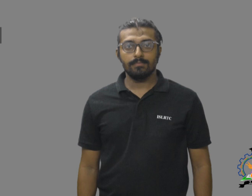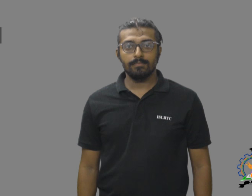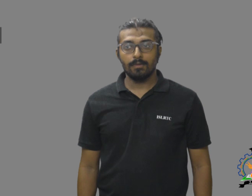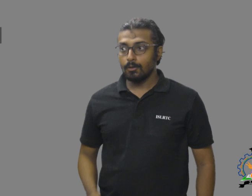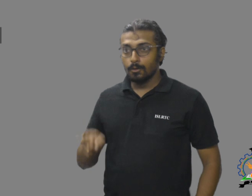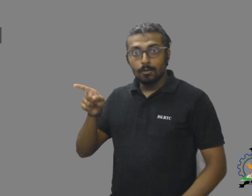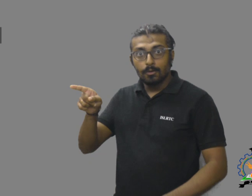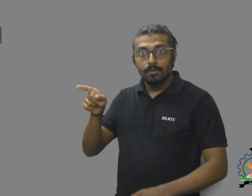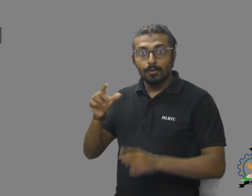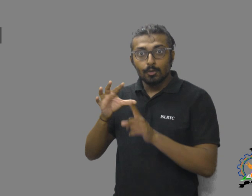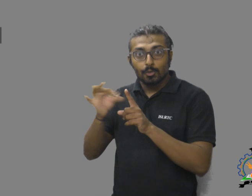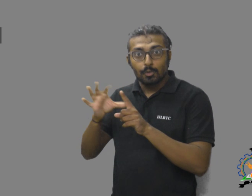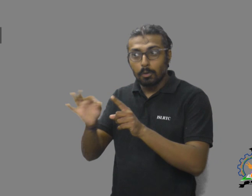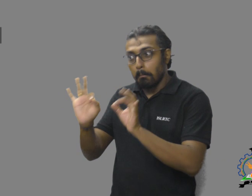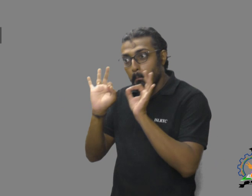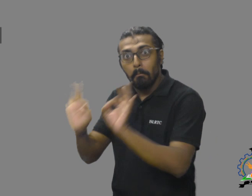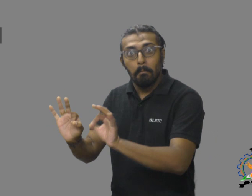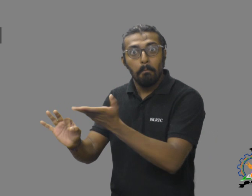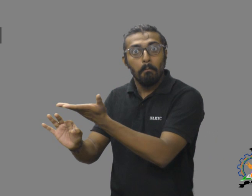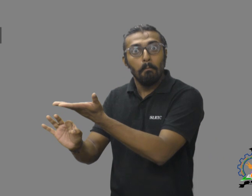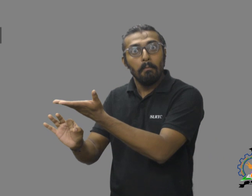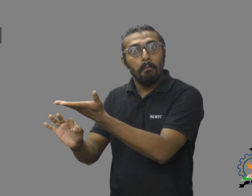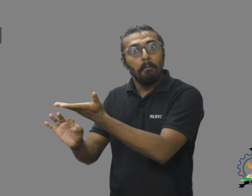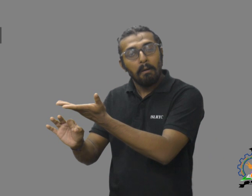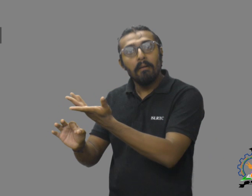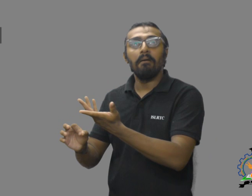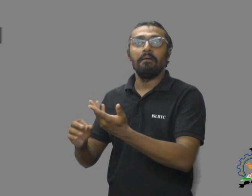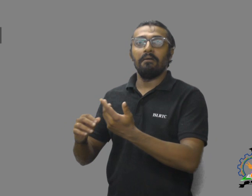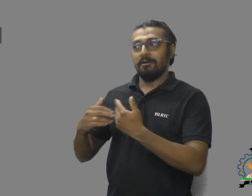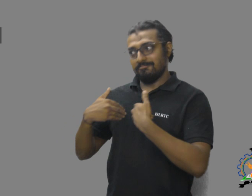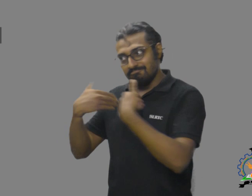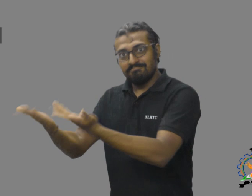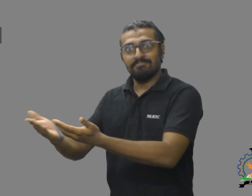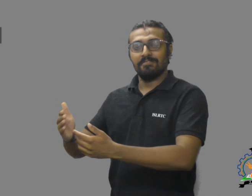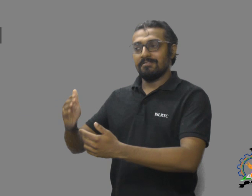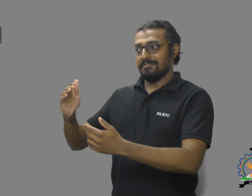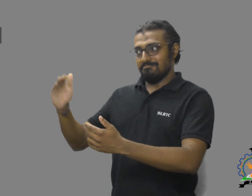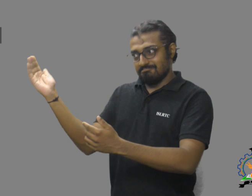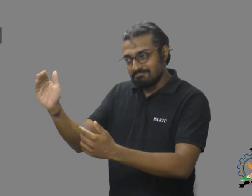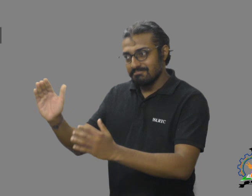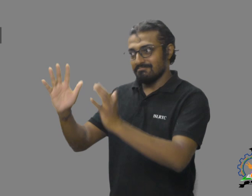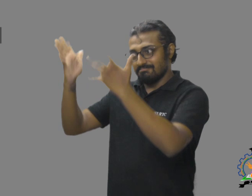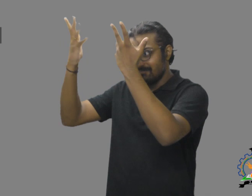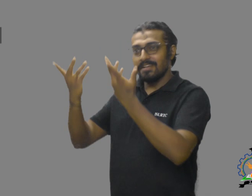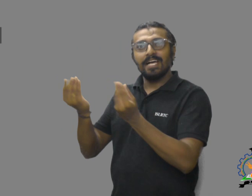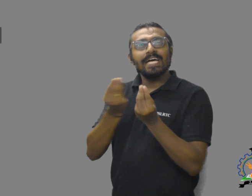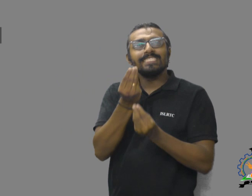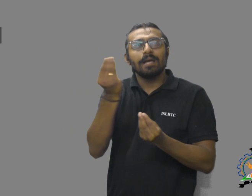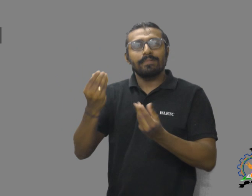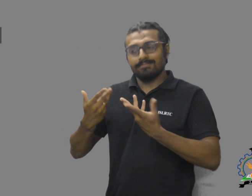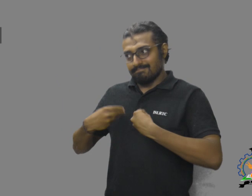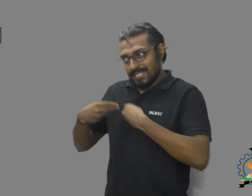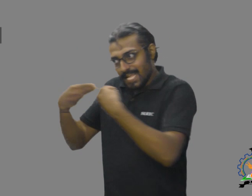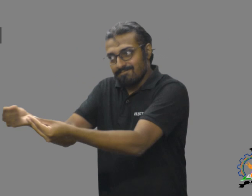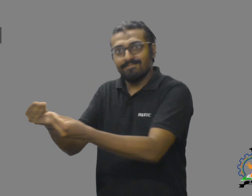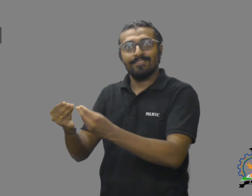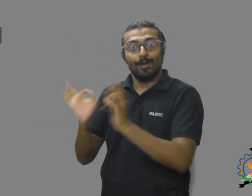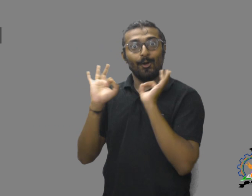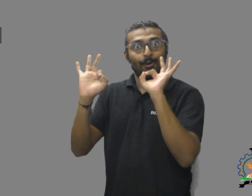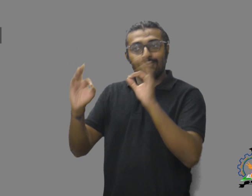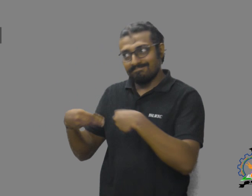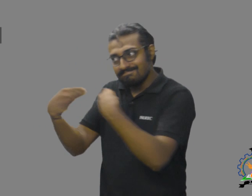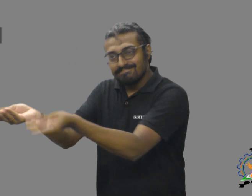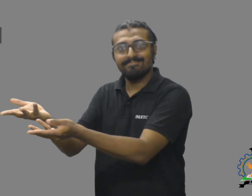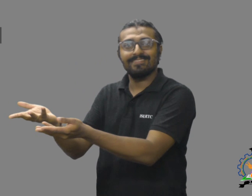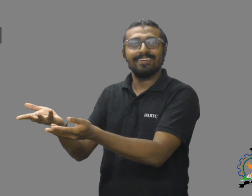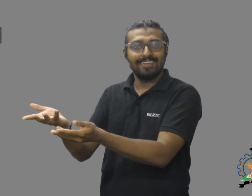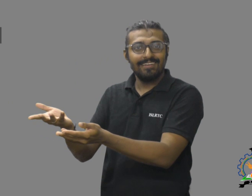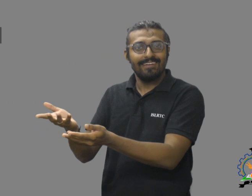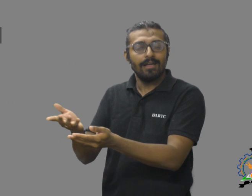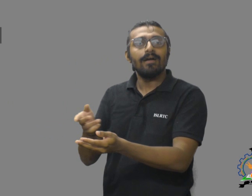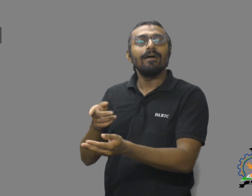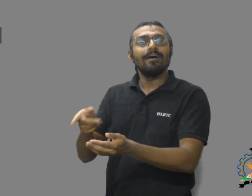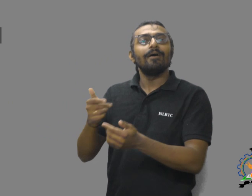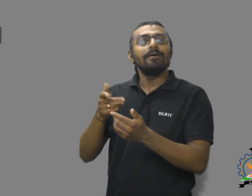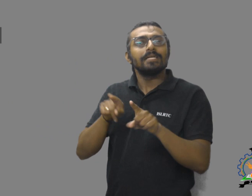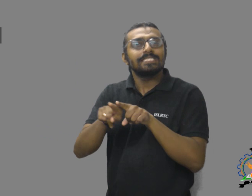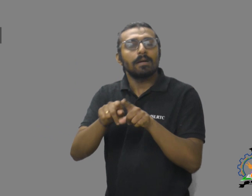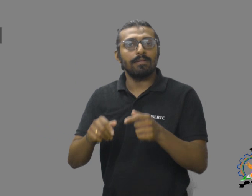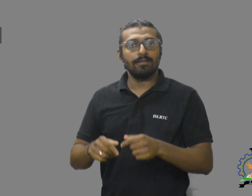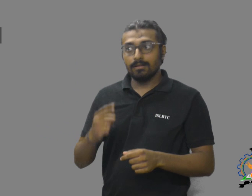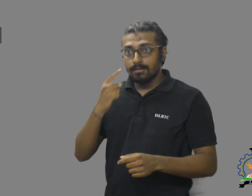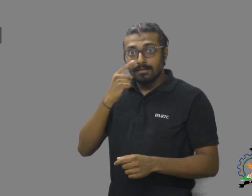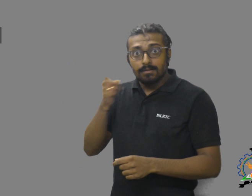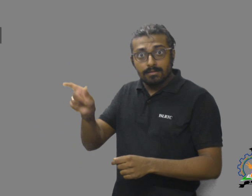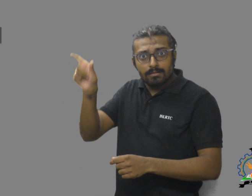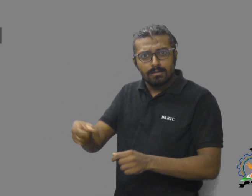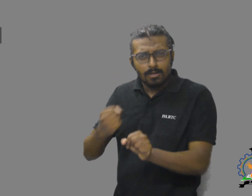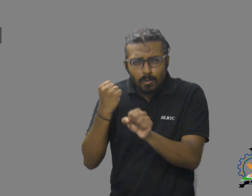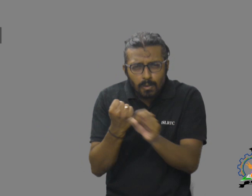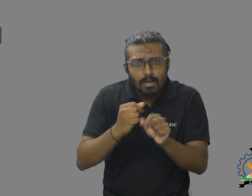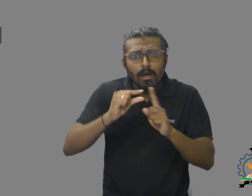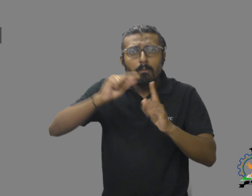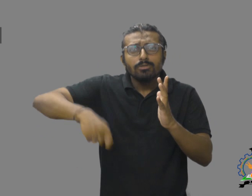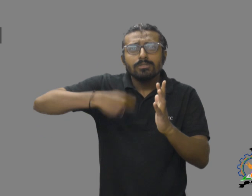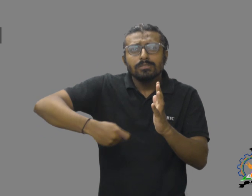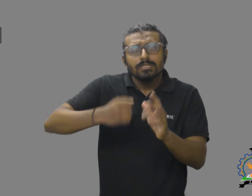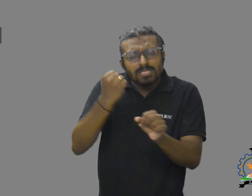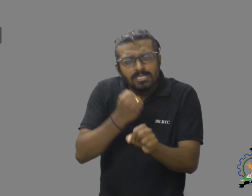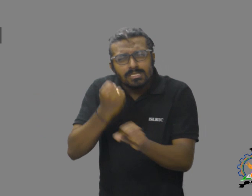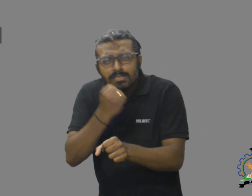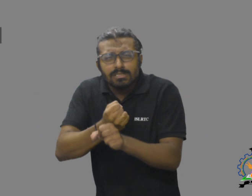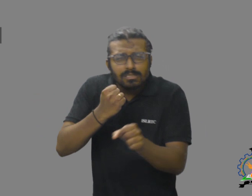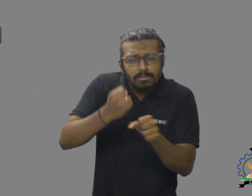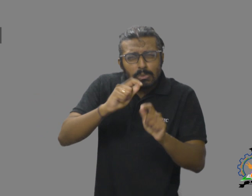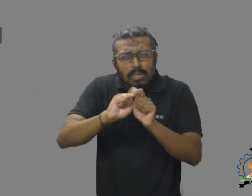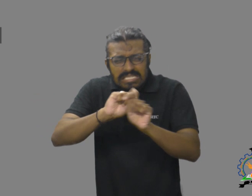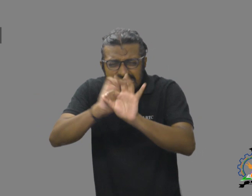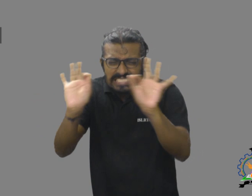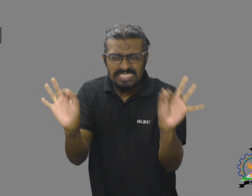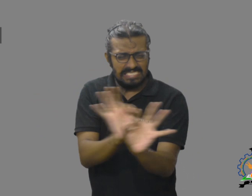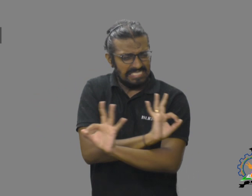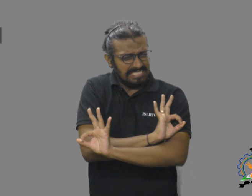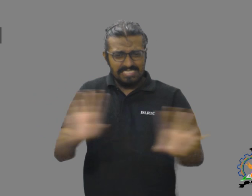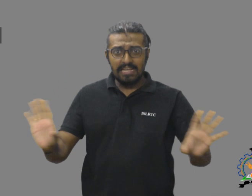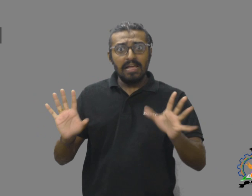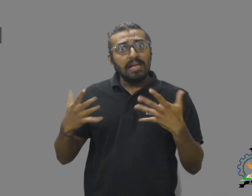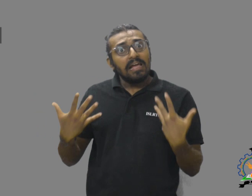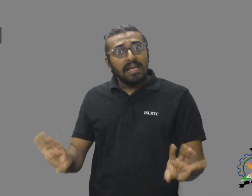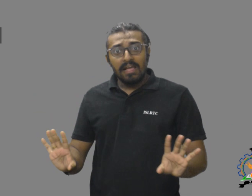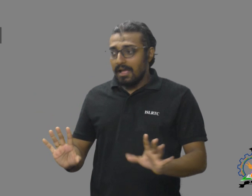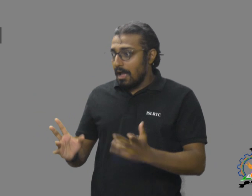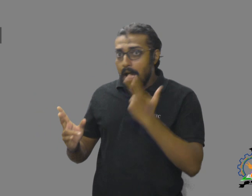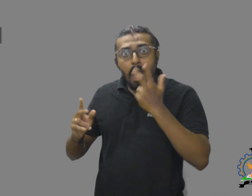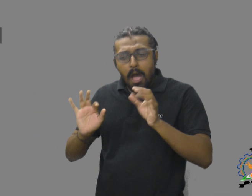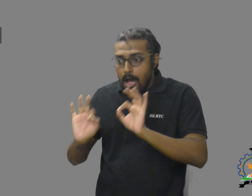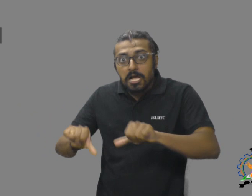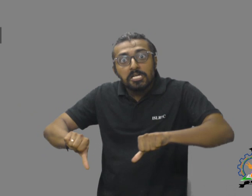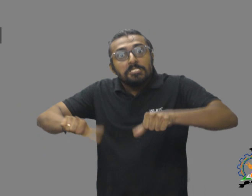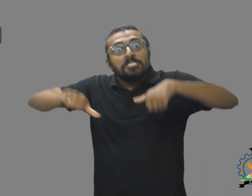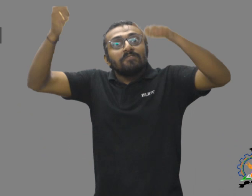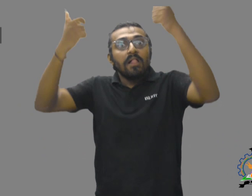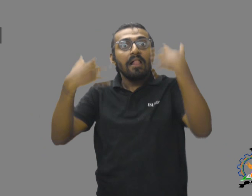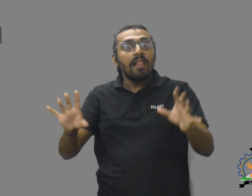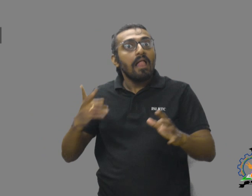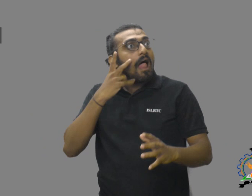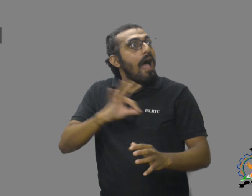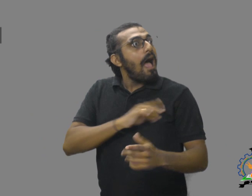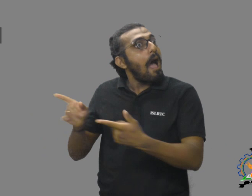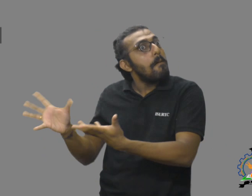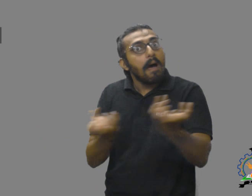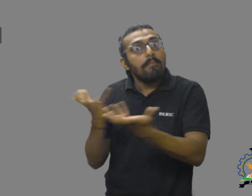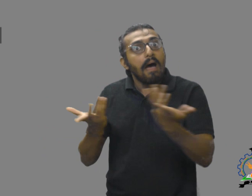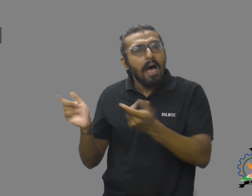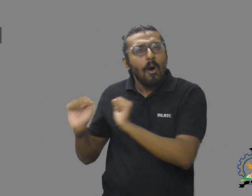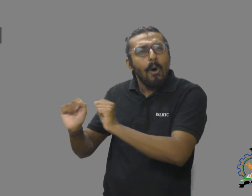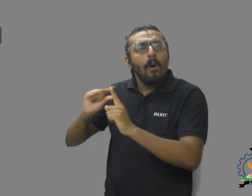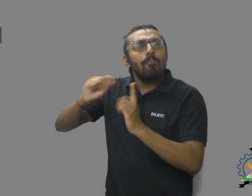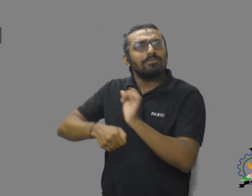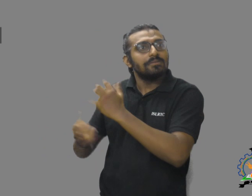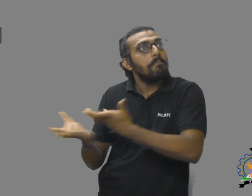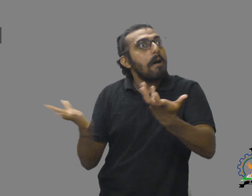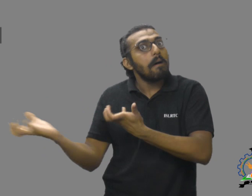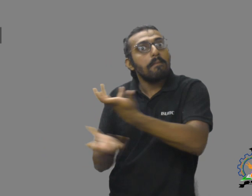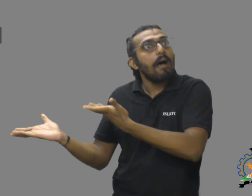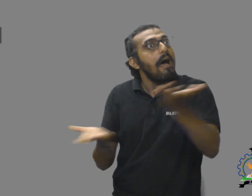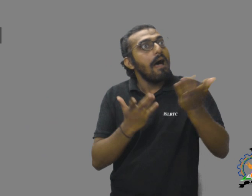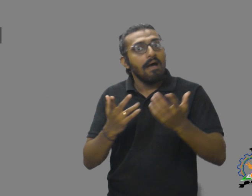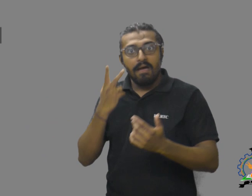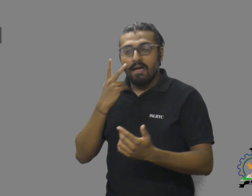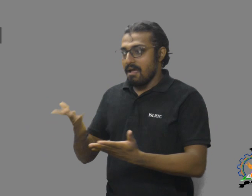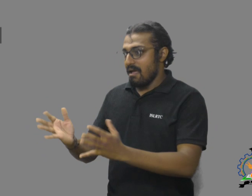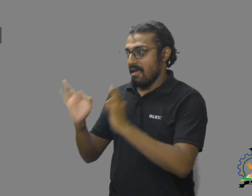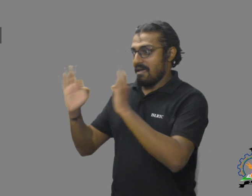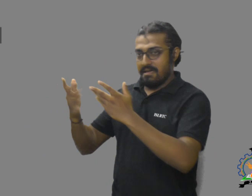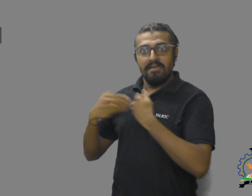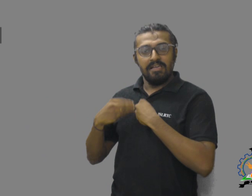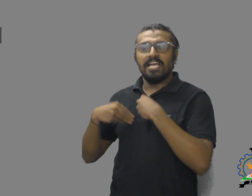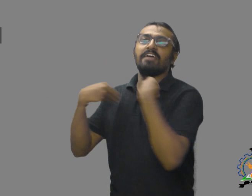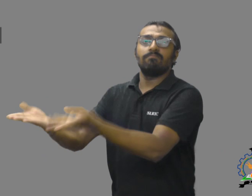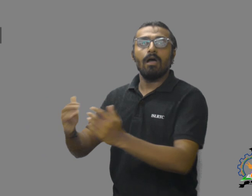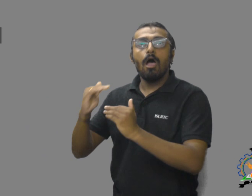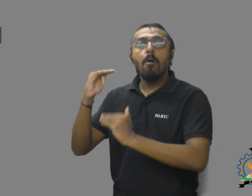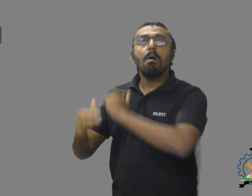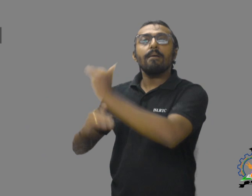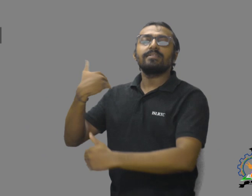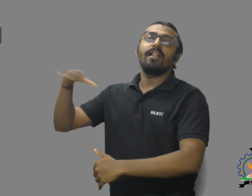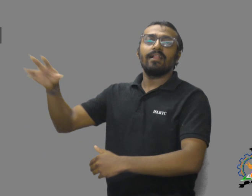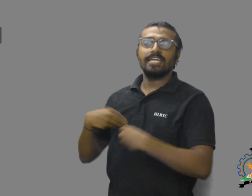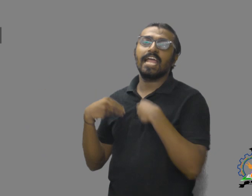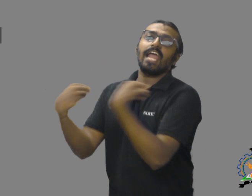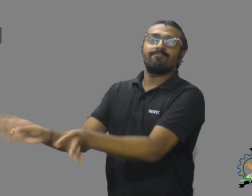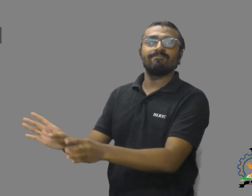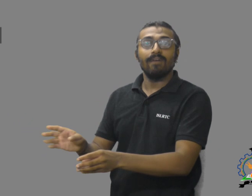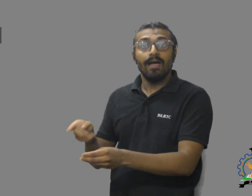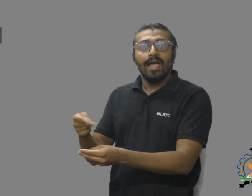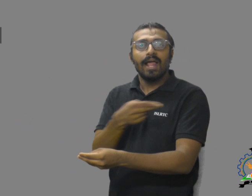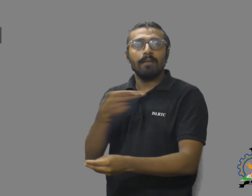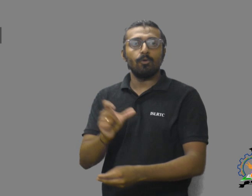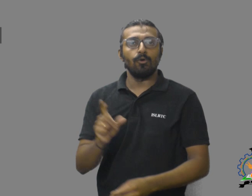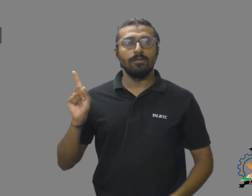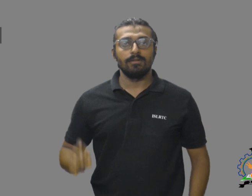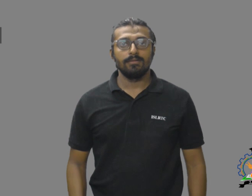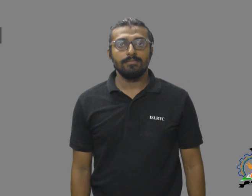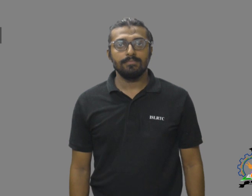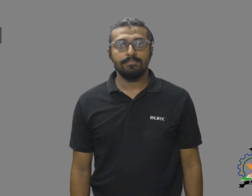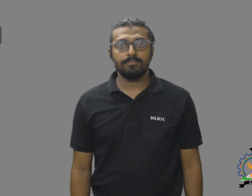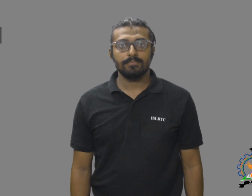Reward